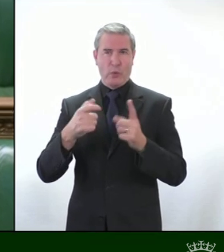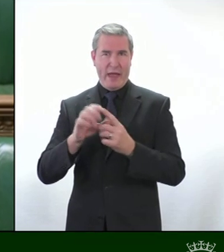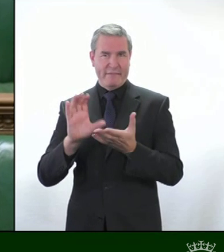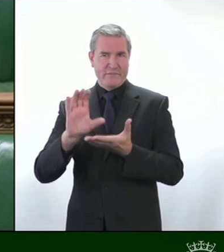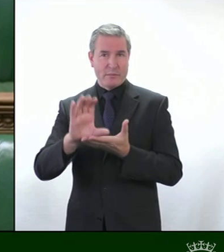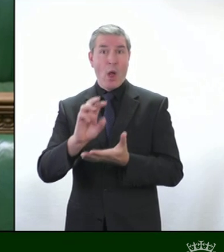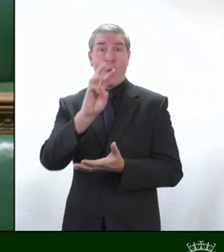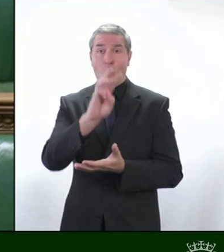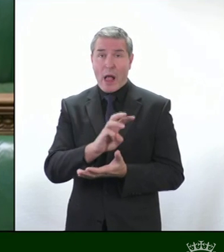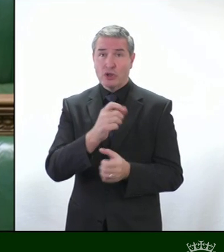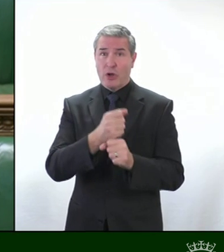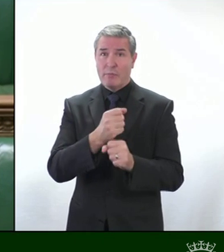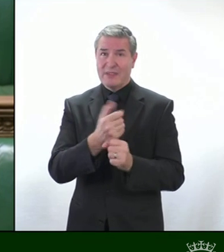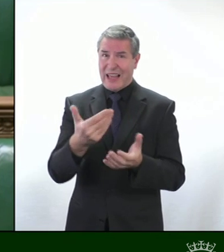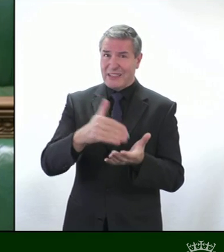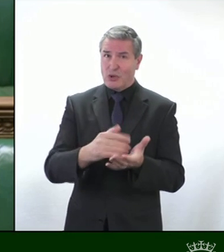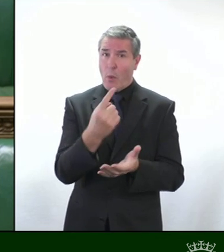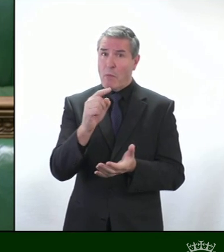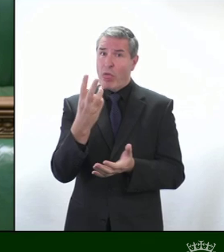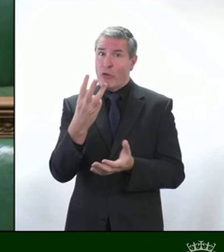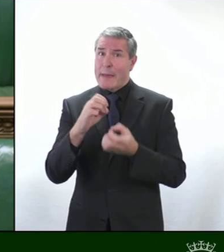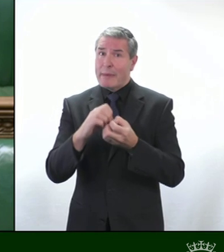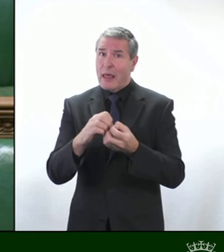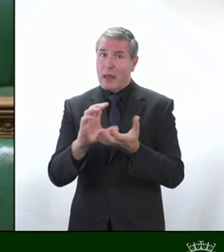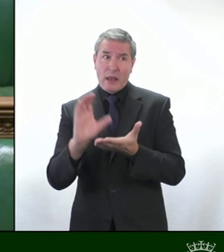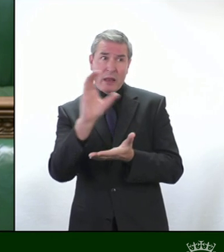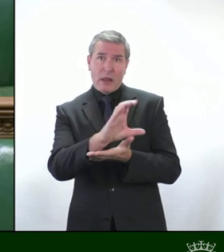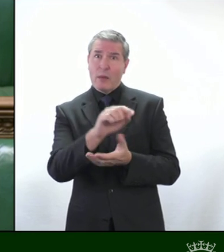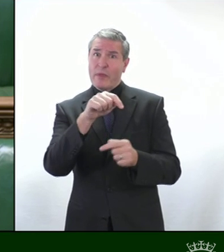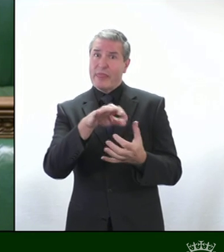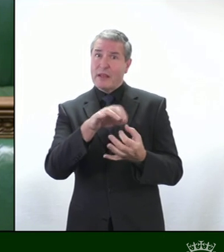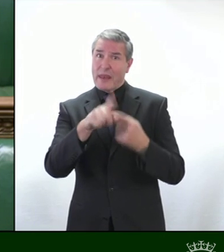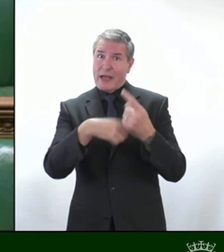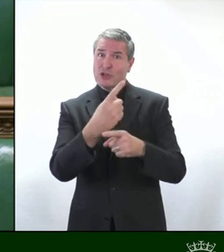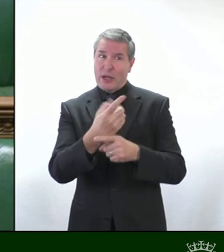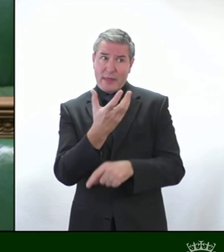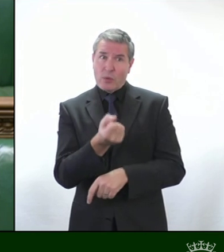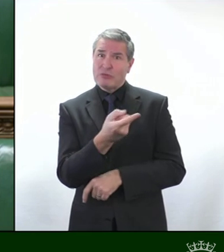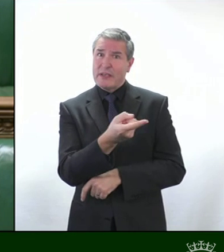The Welsh Government will receive an additional £1.3 billion next year.